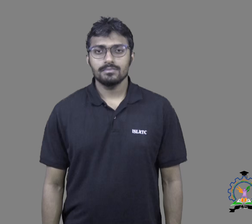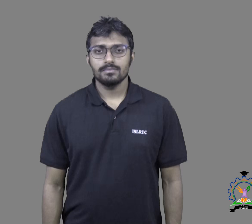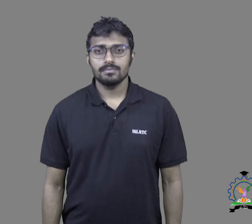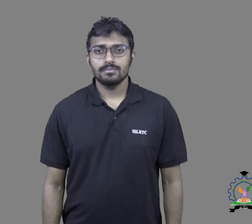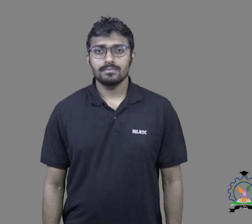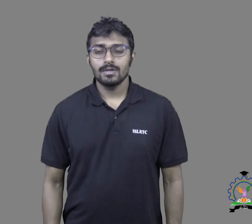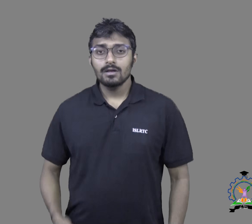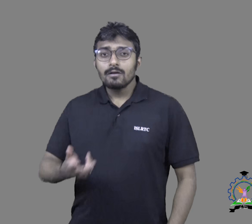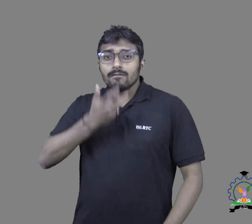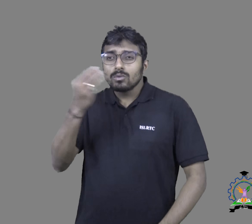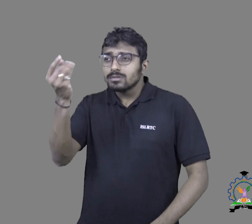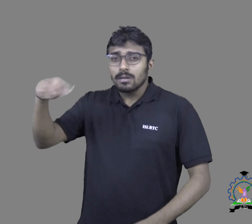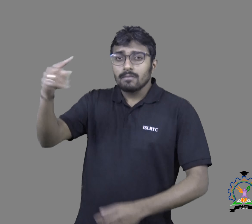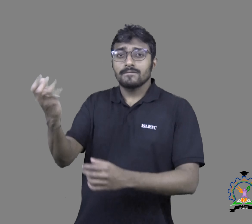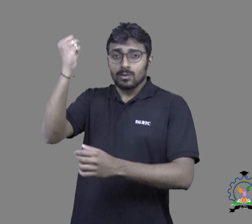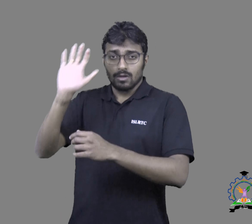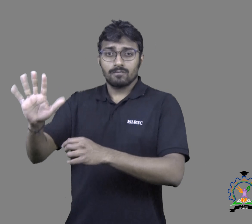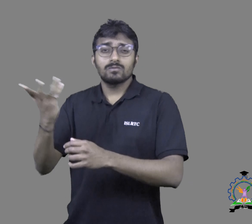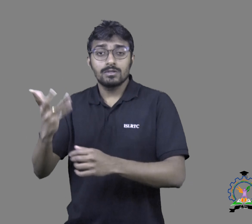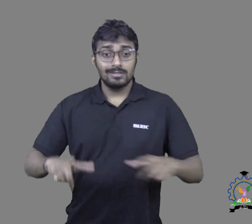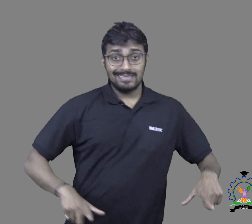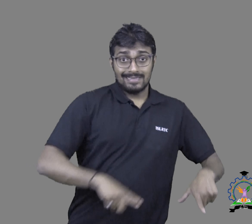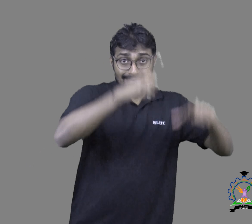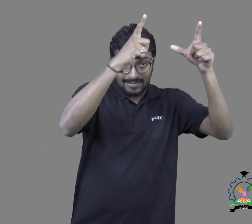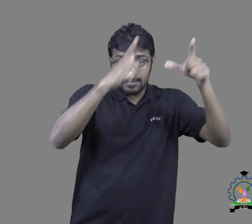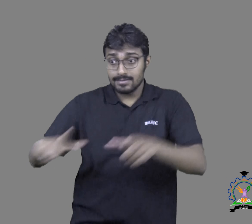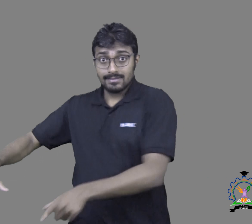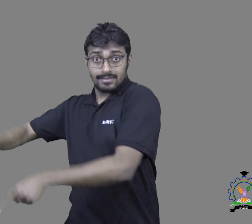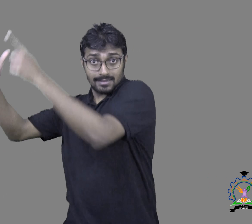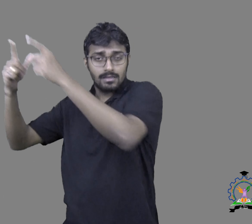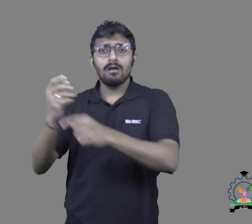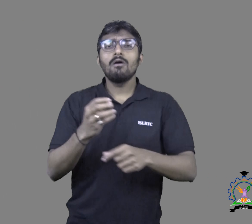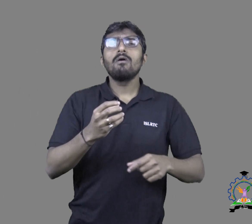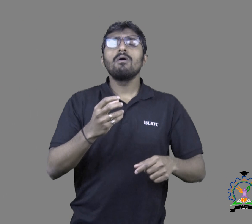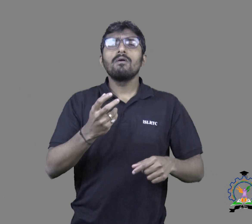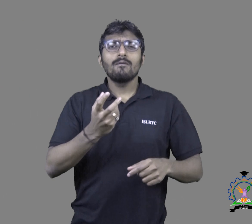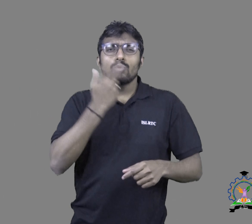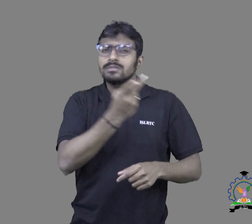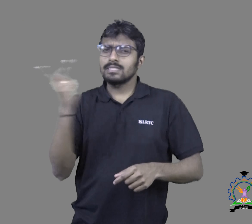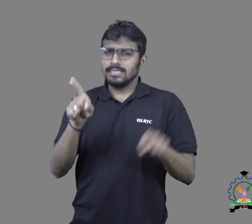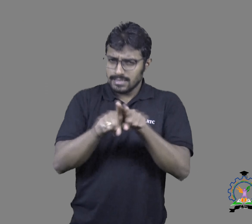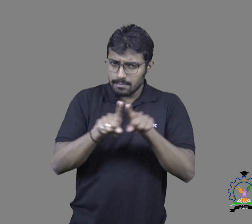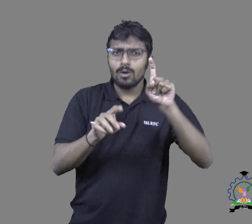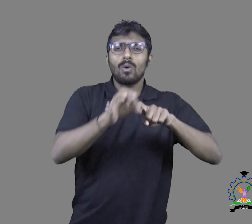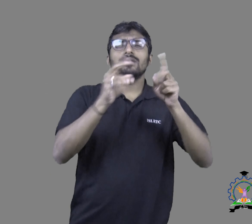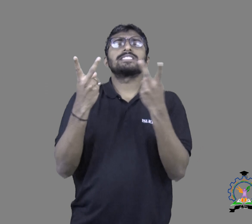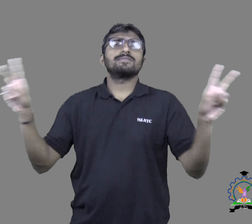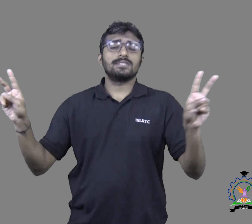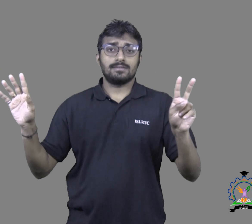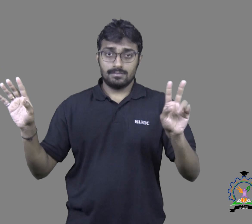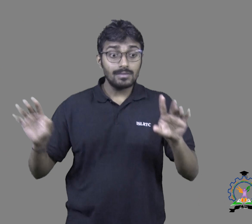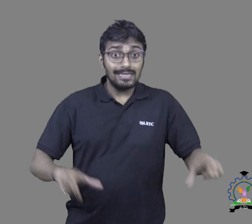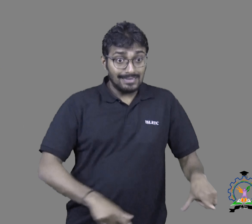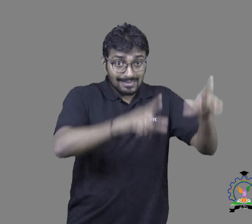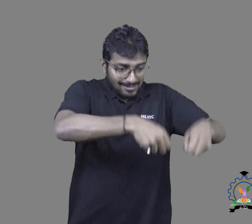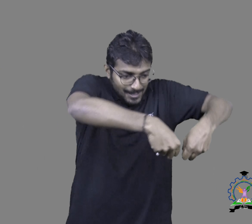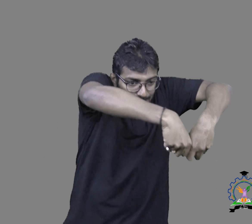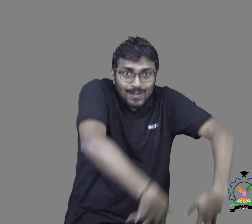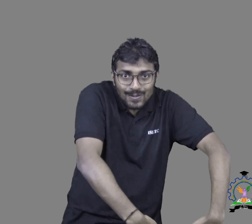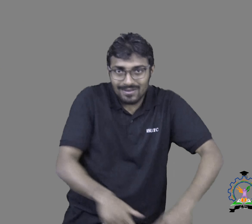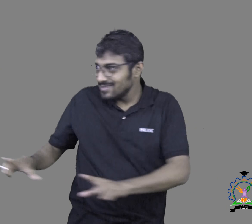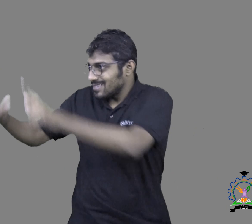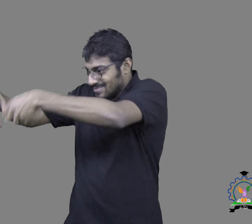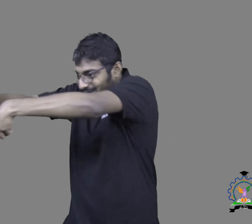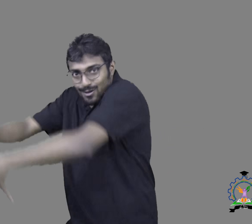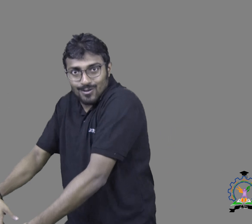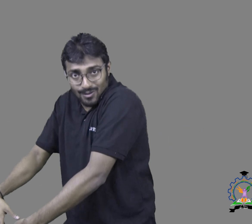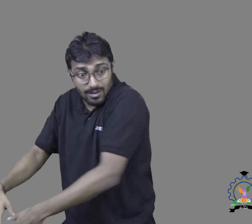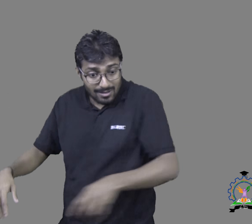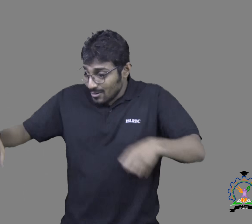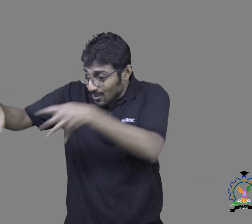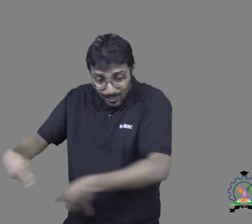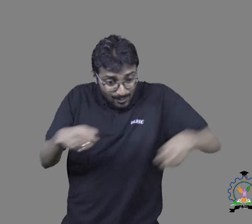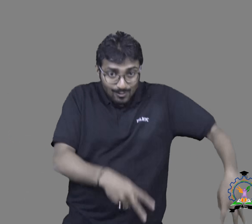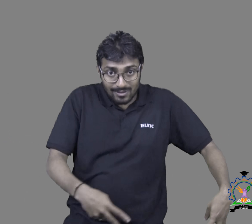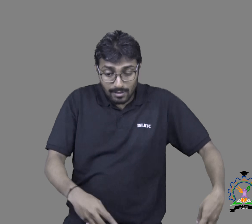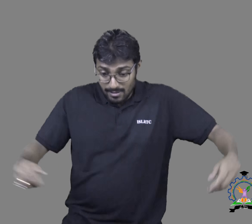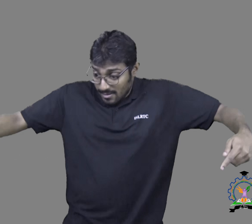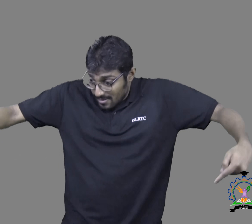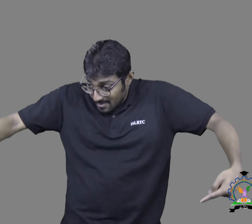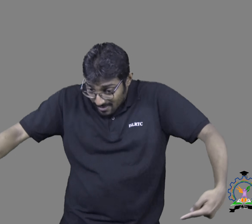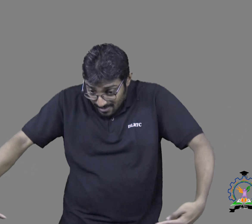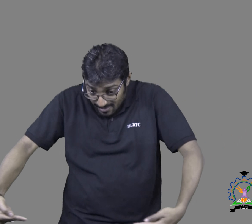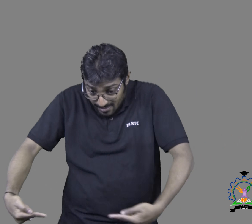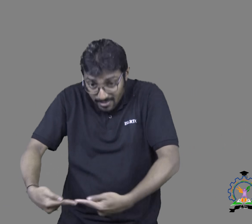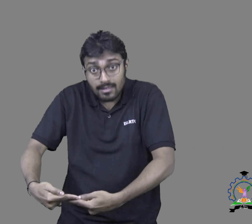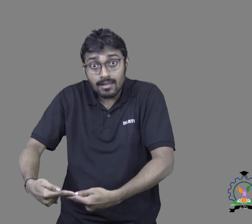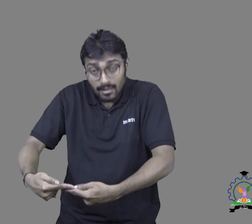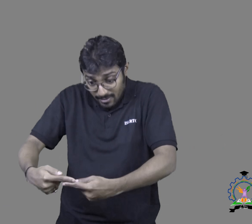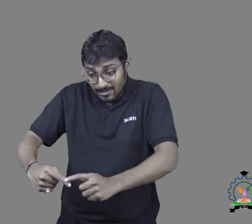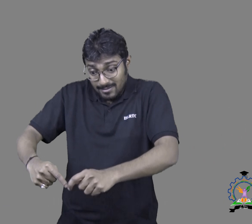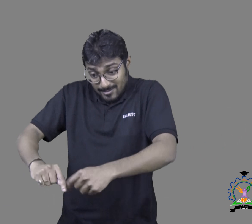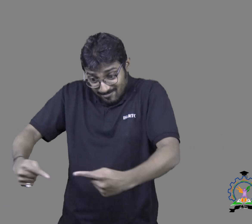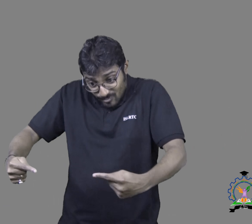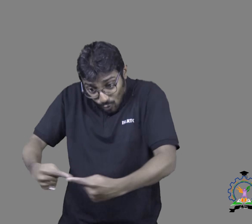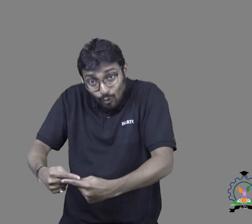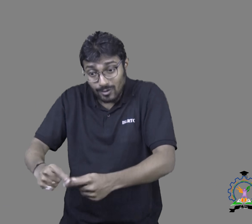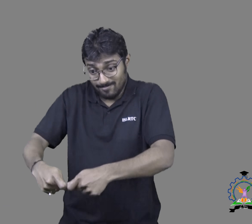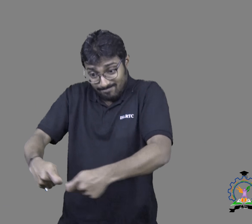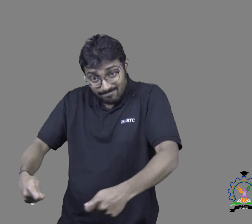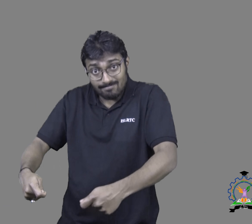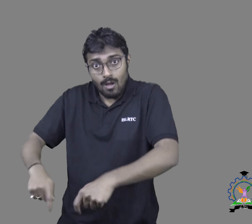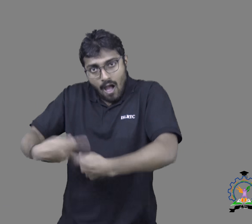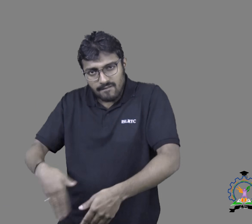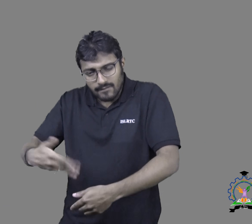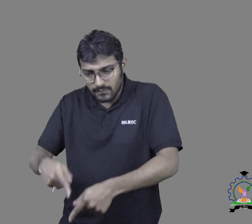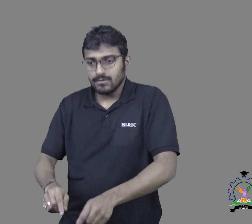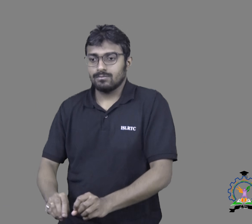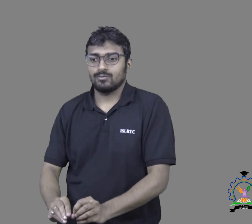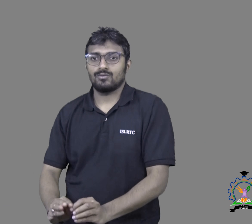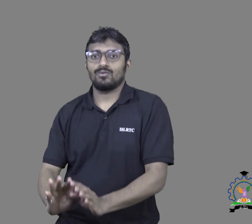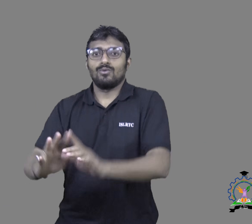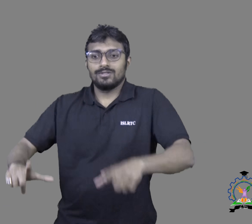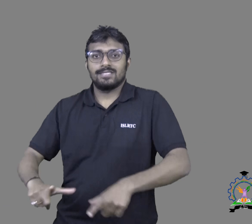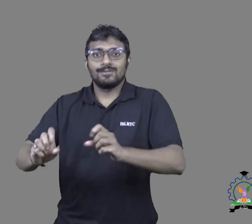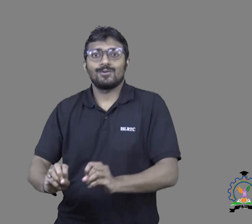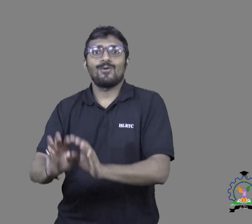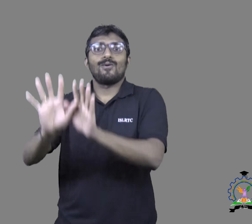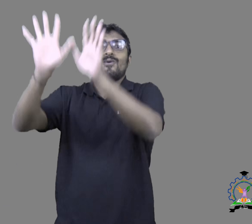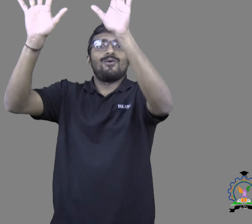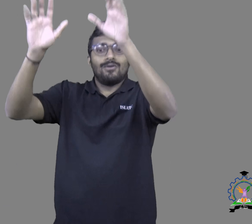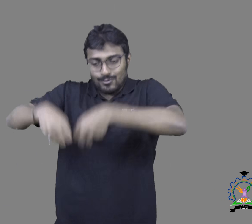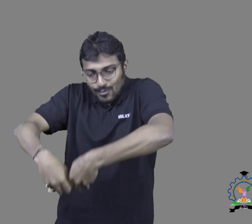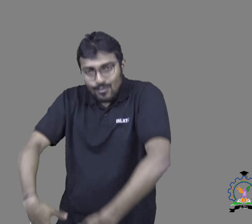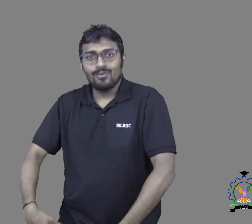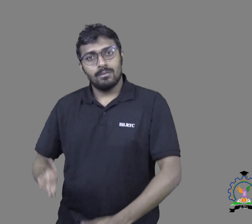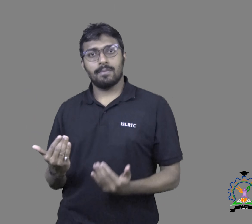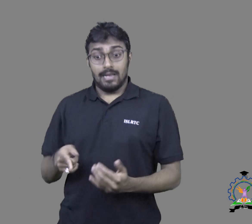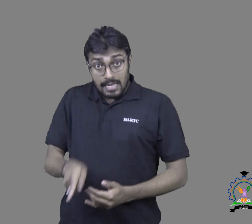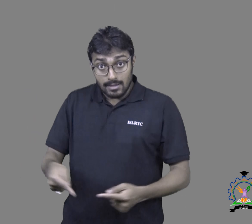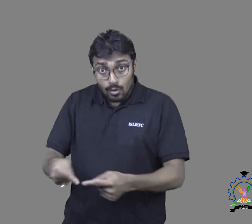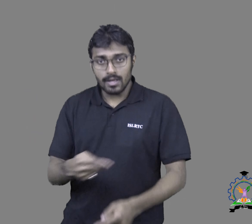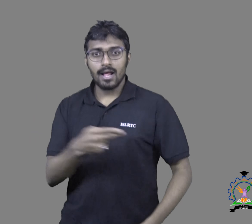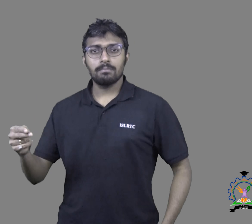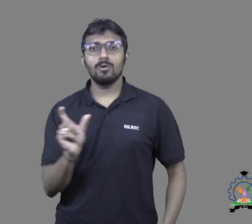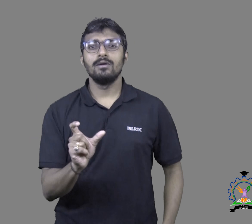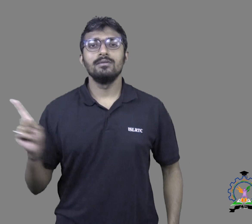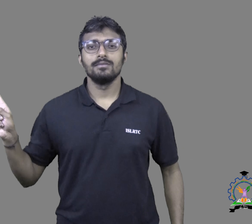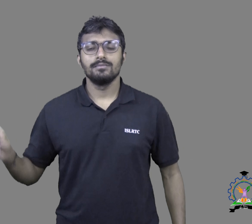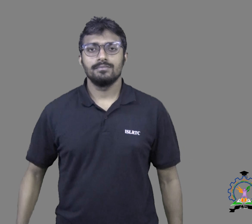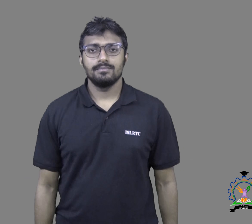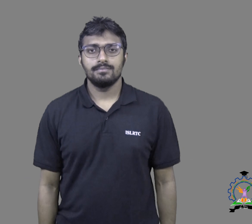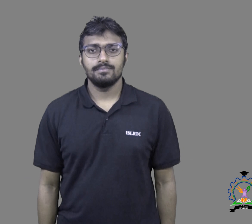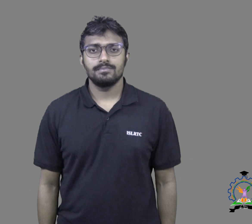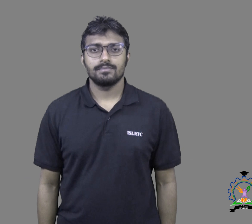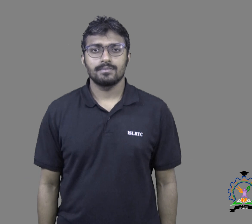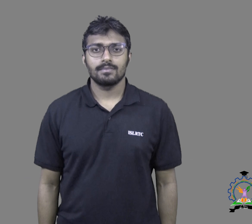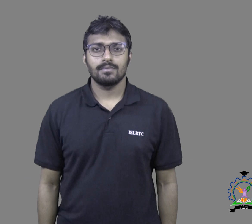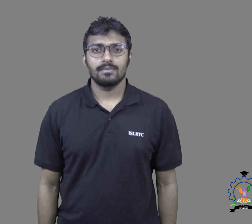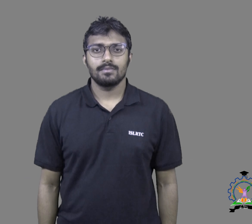Root Grafting